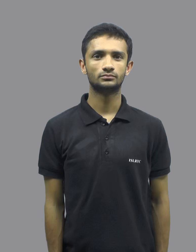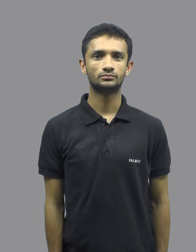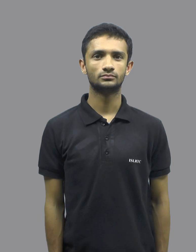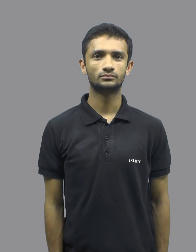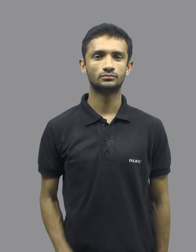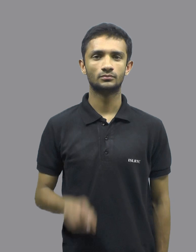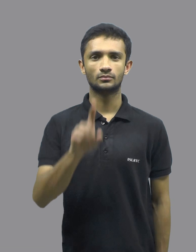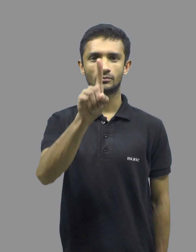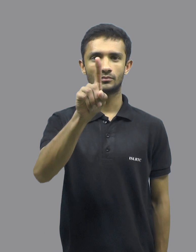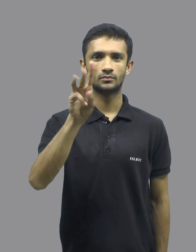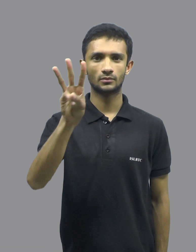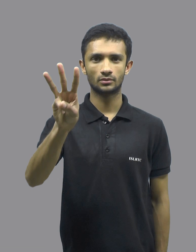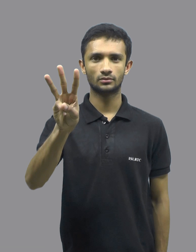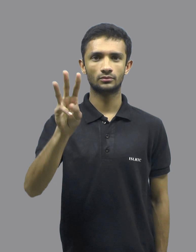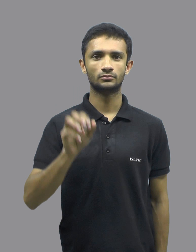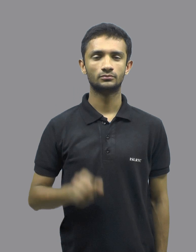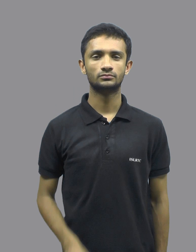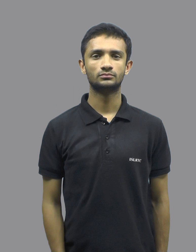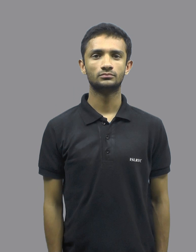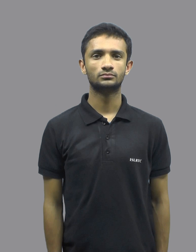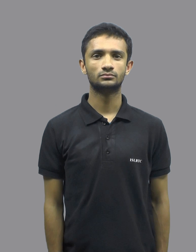13 Thirteen